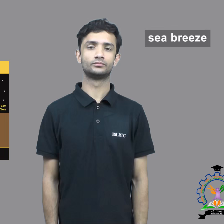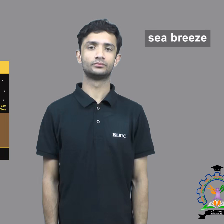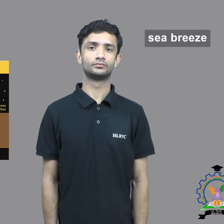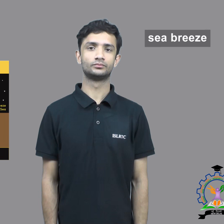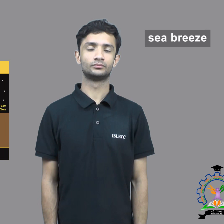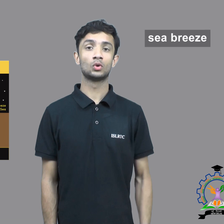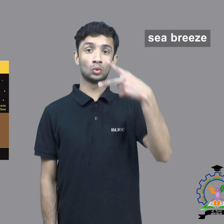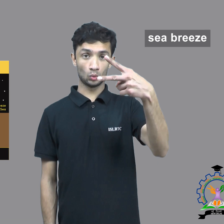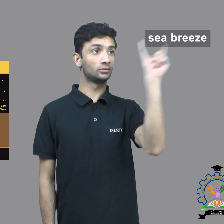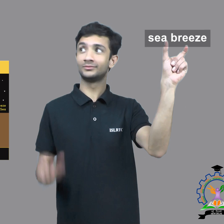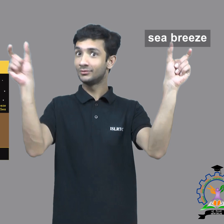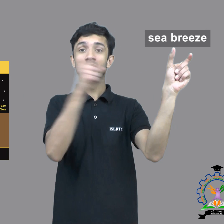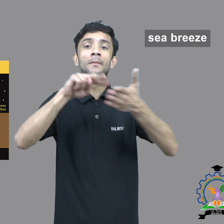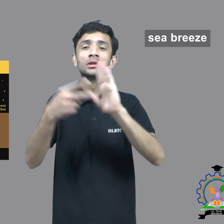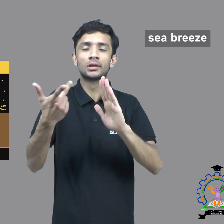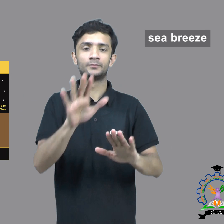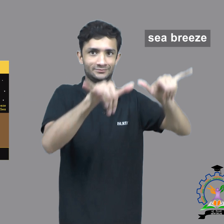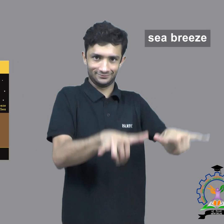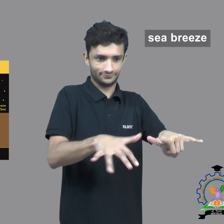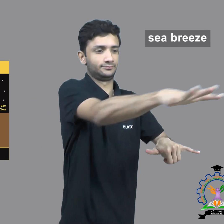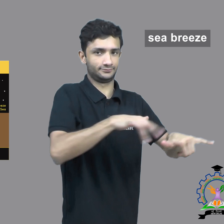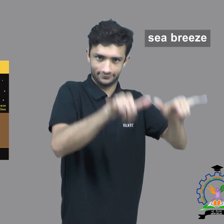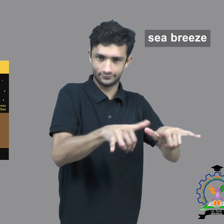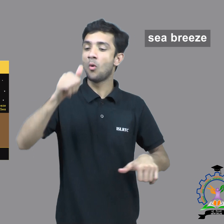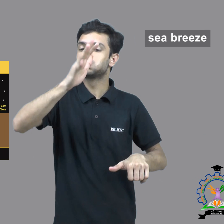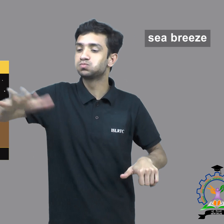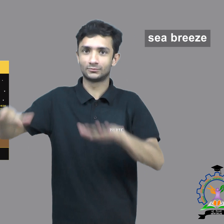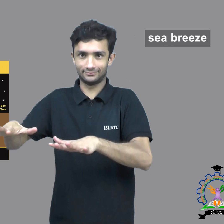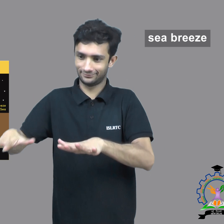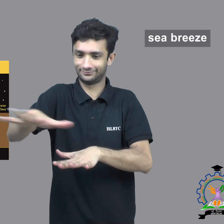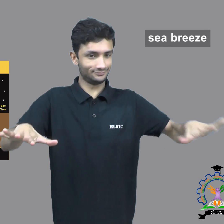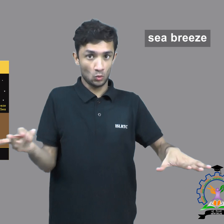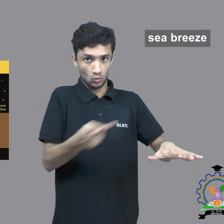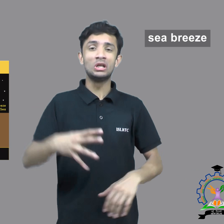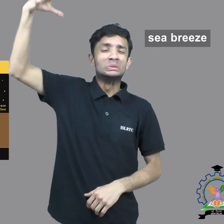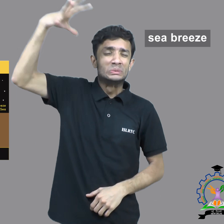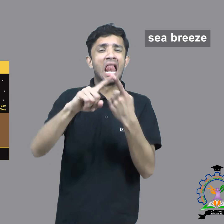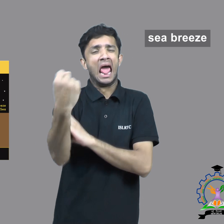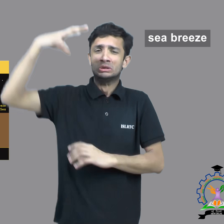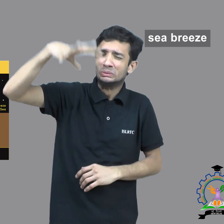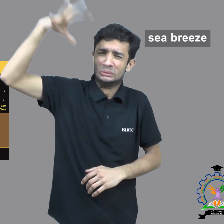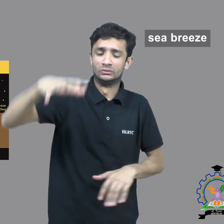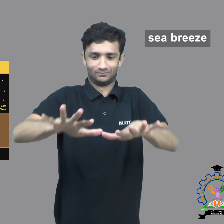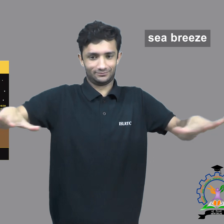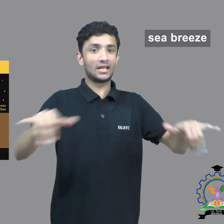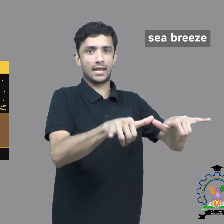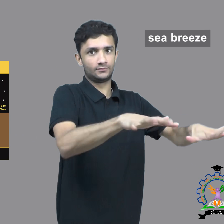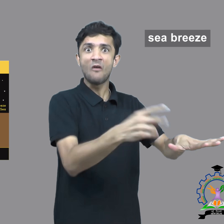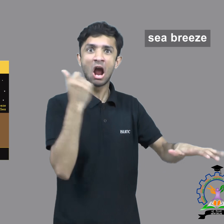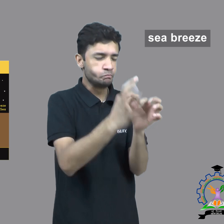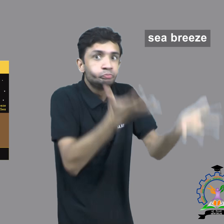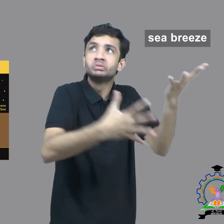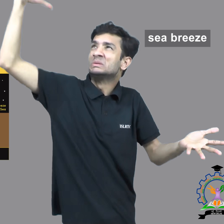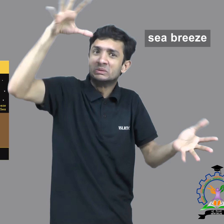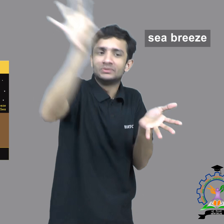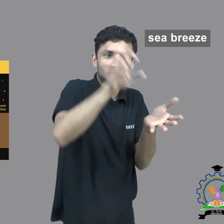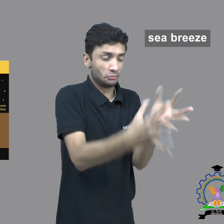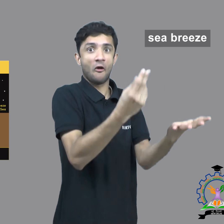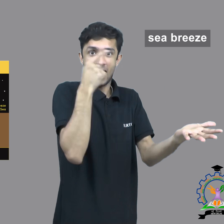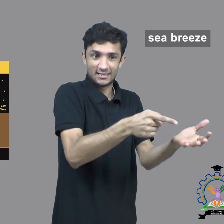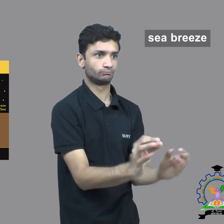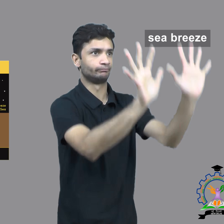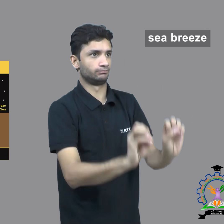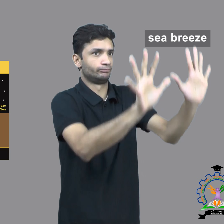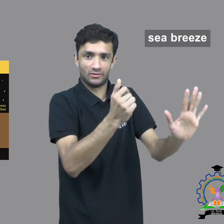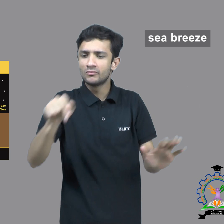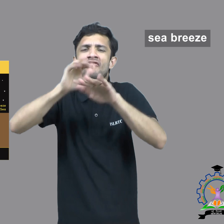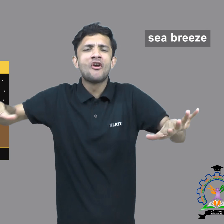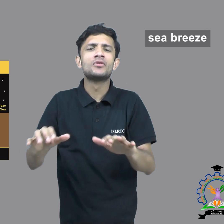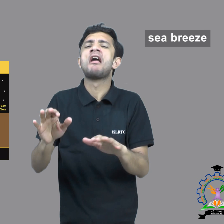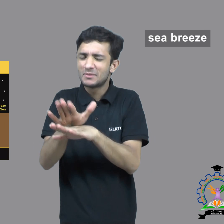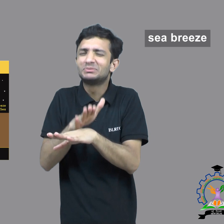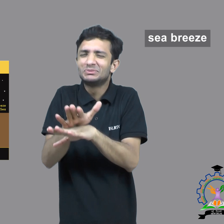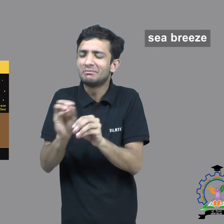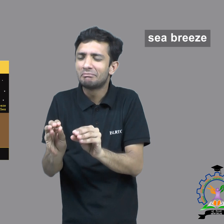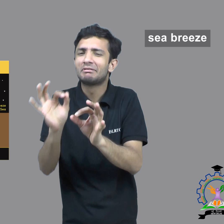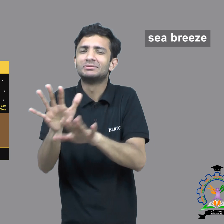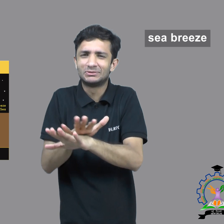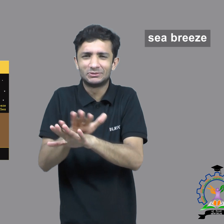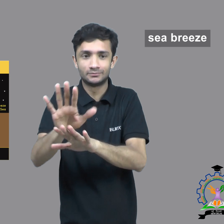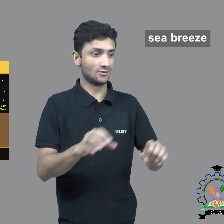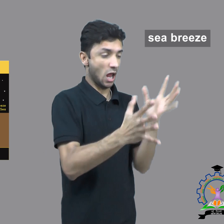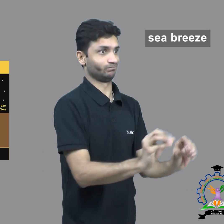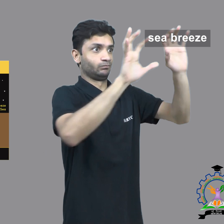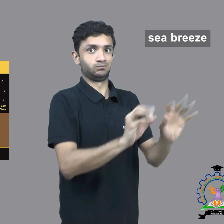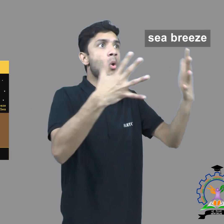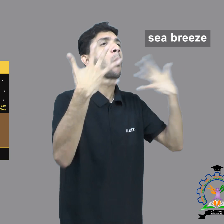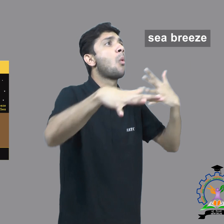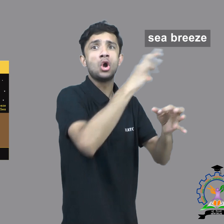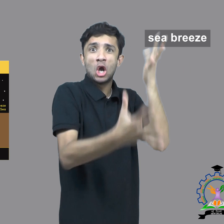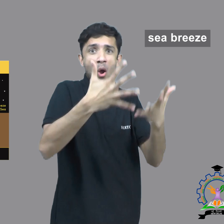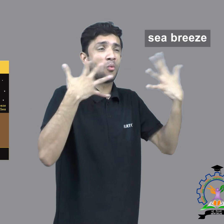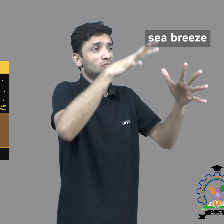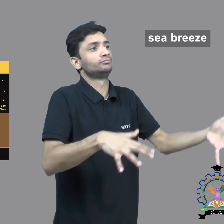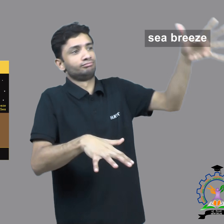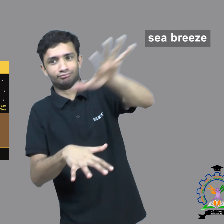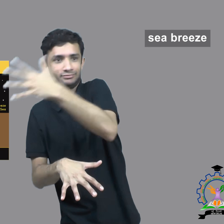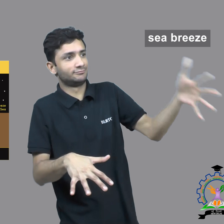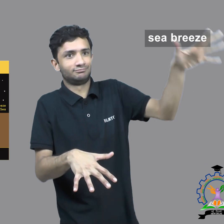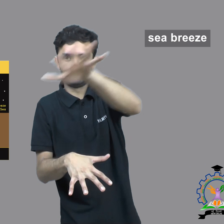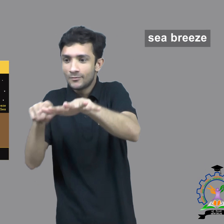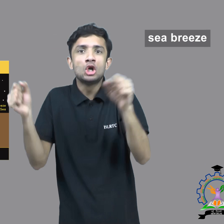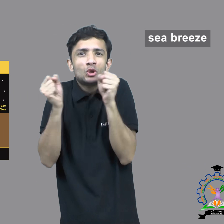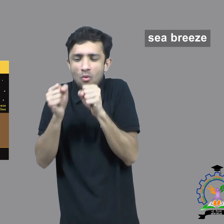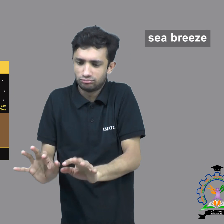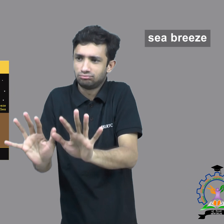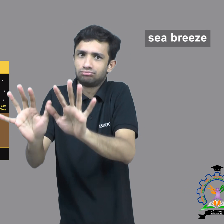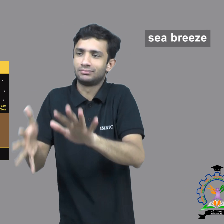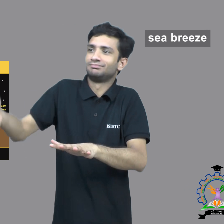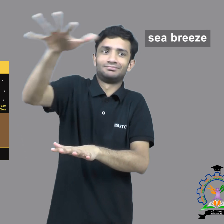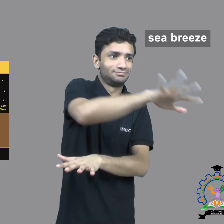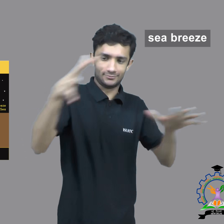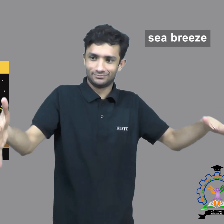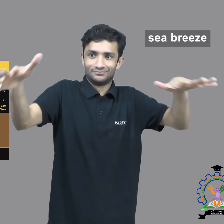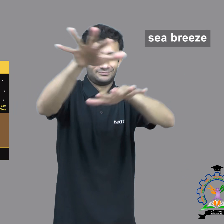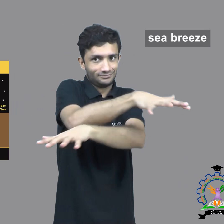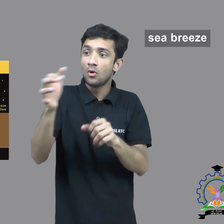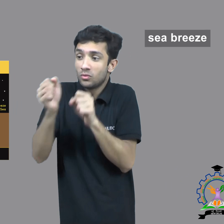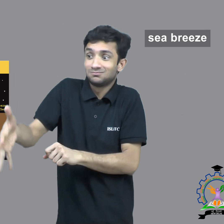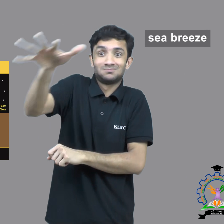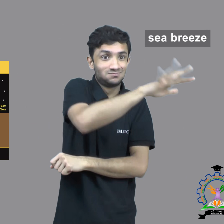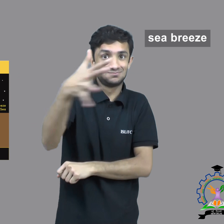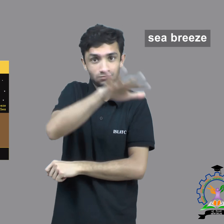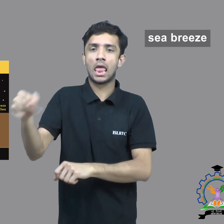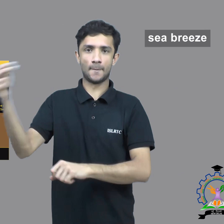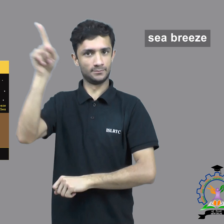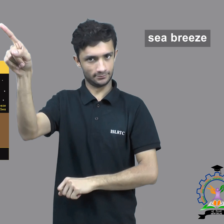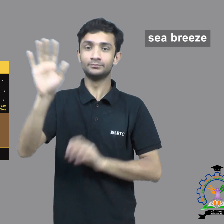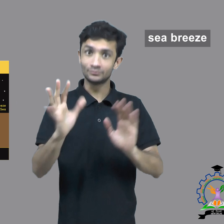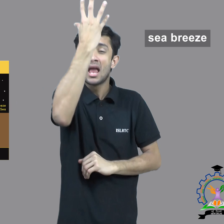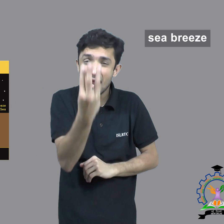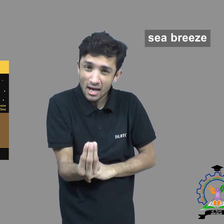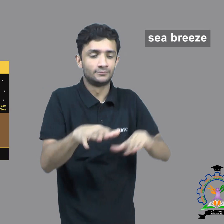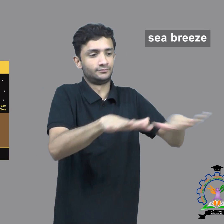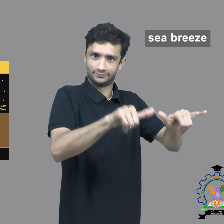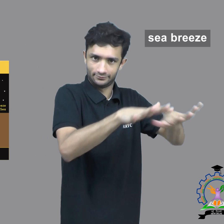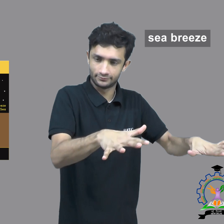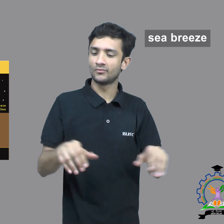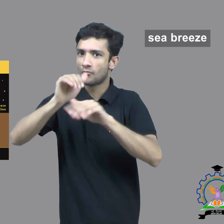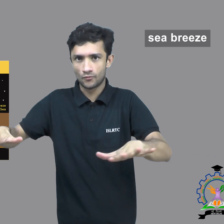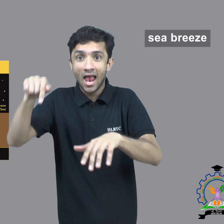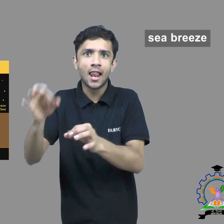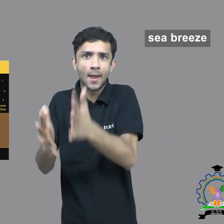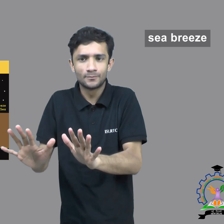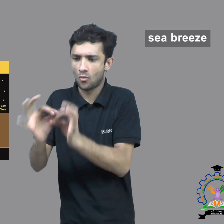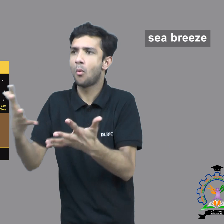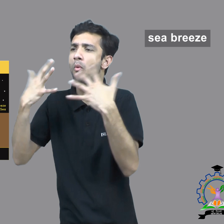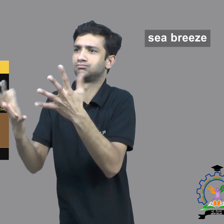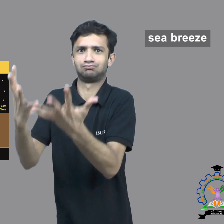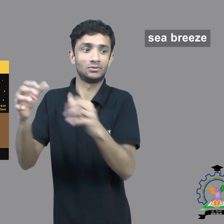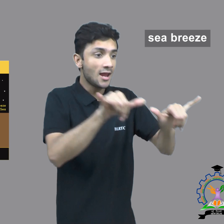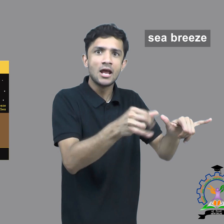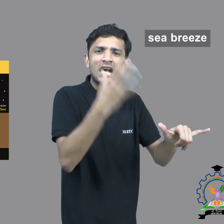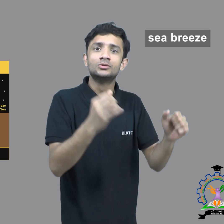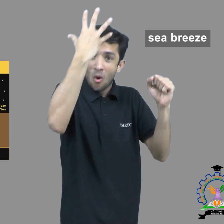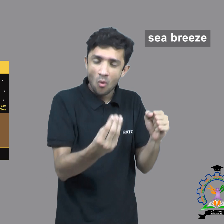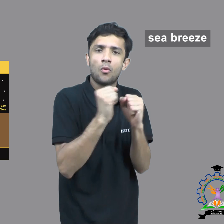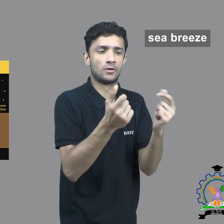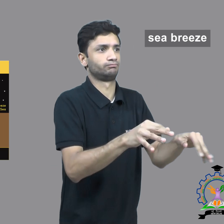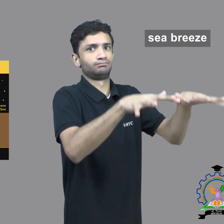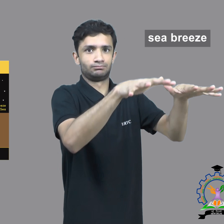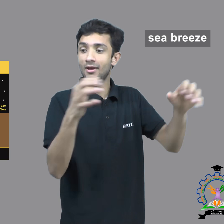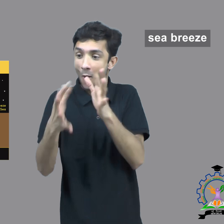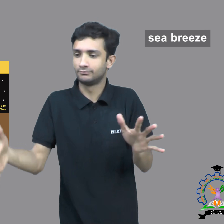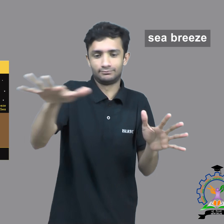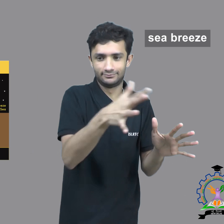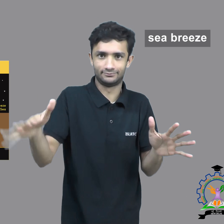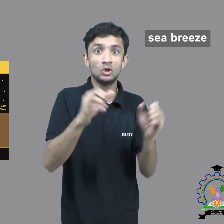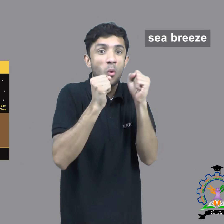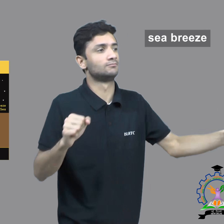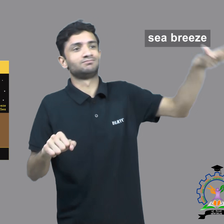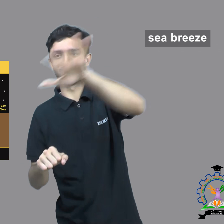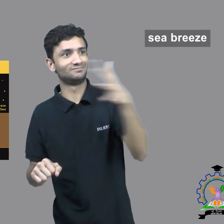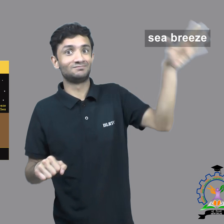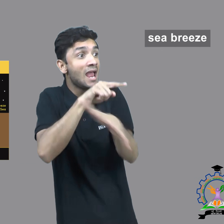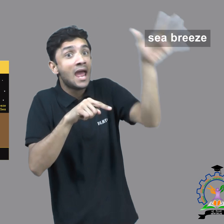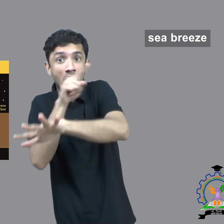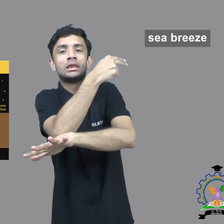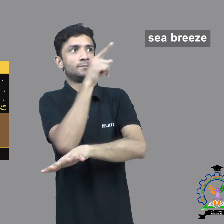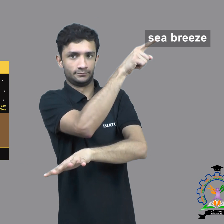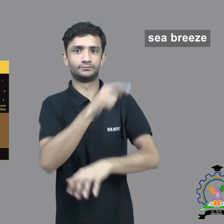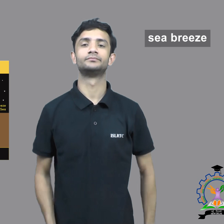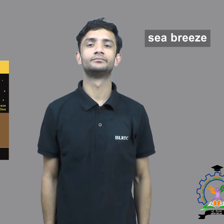Land Breeze and Sea Breeze